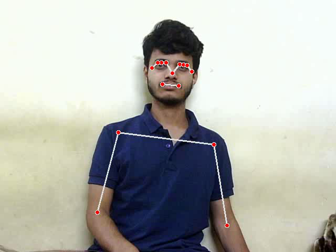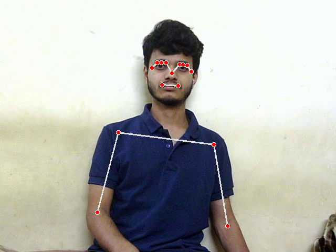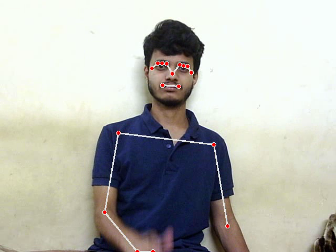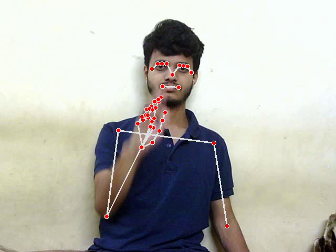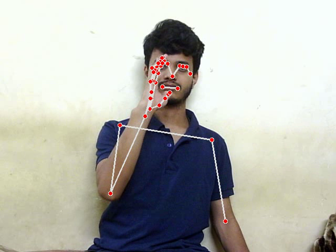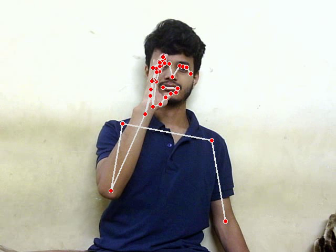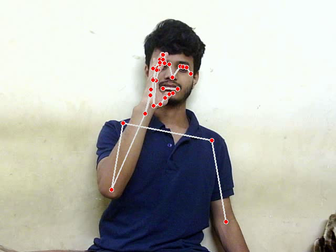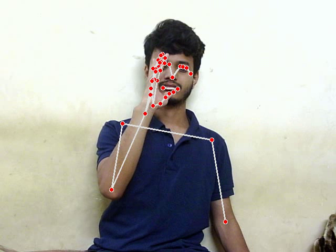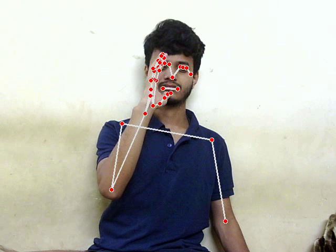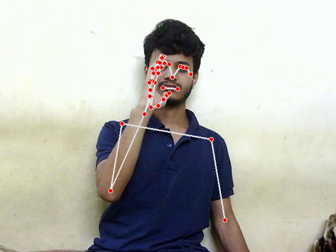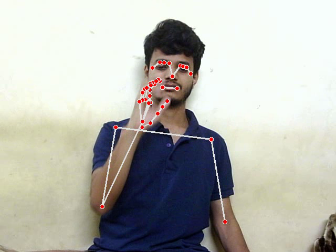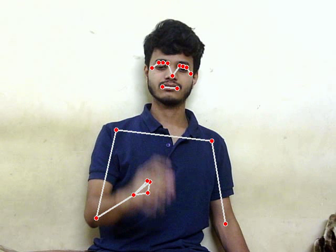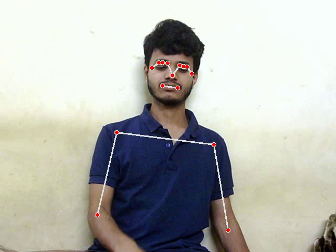mother